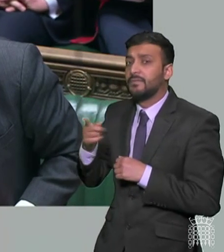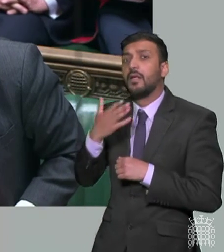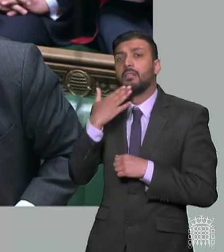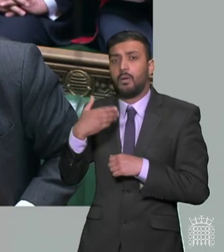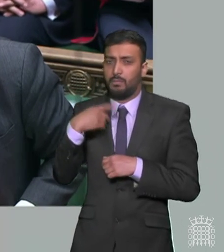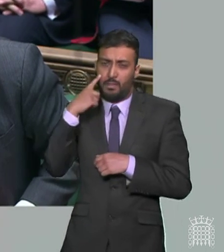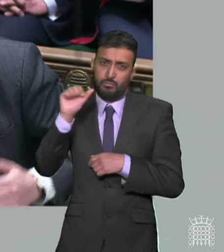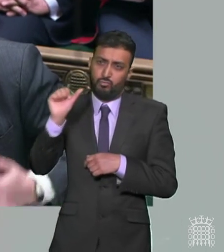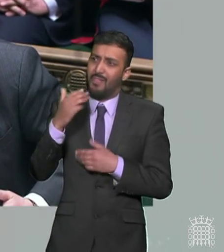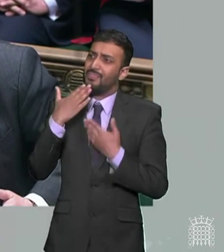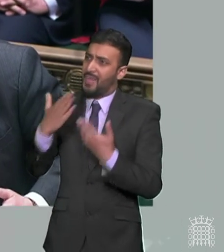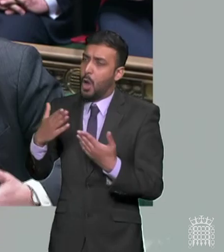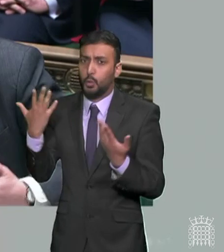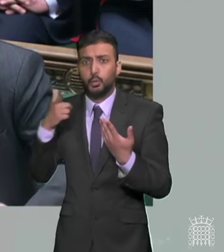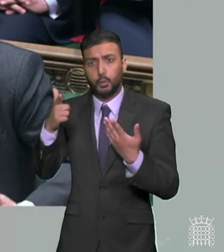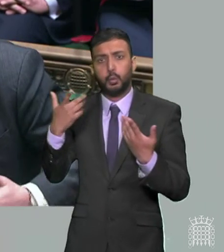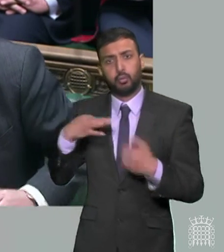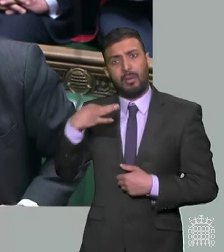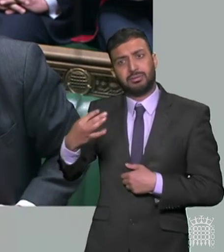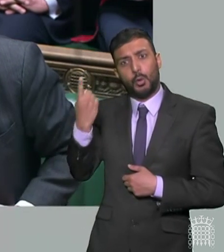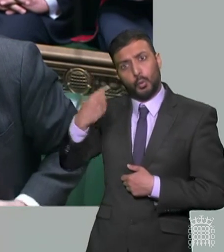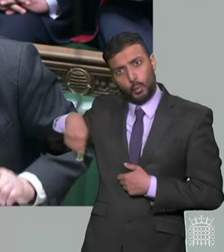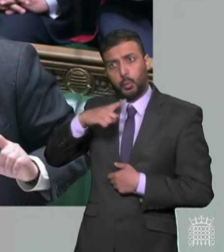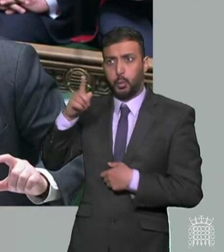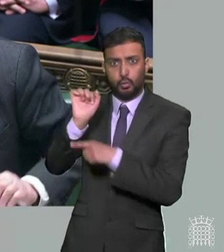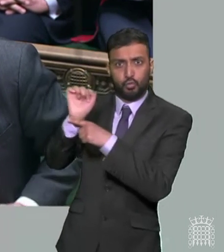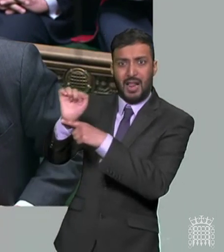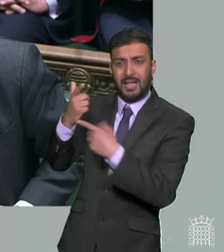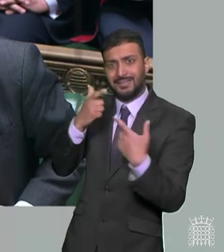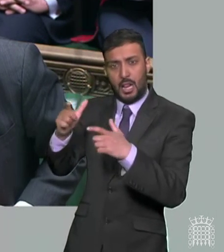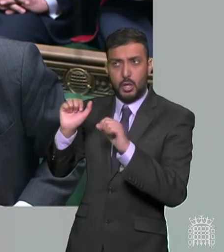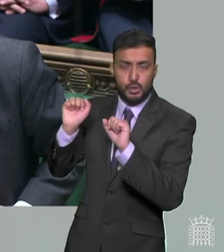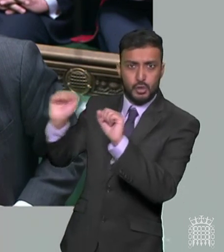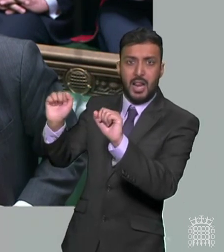We are doing everything we can to protect and reassure them.